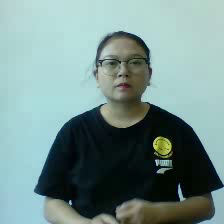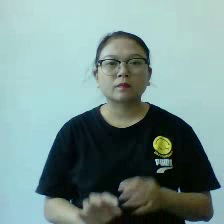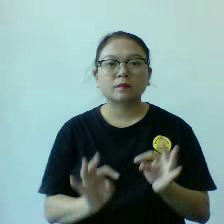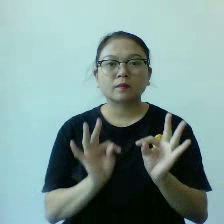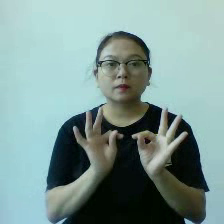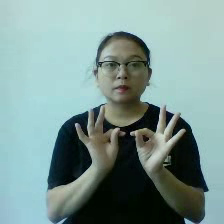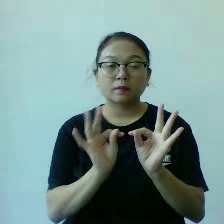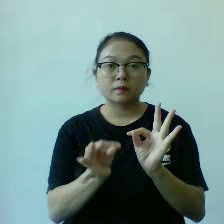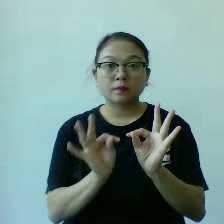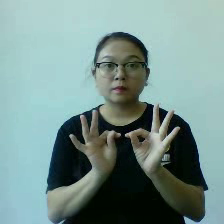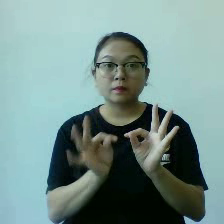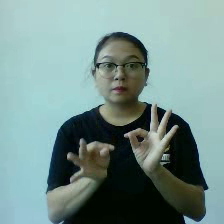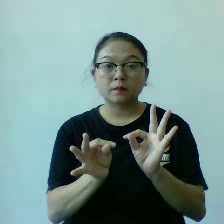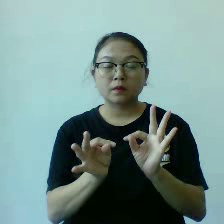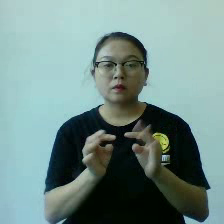Rau